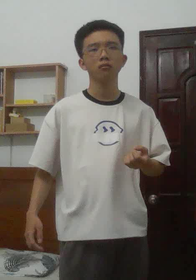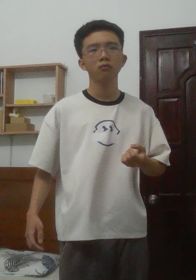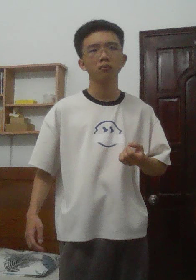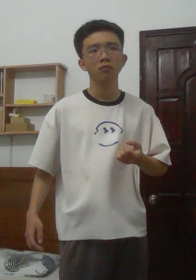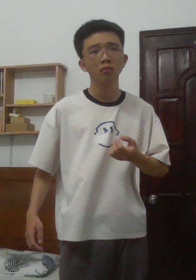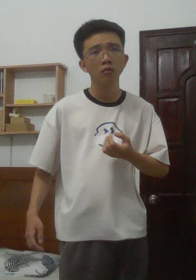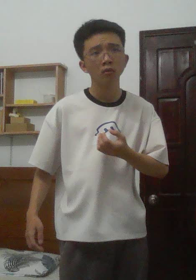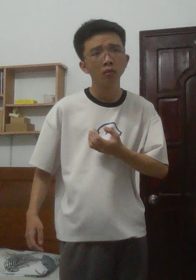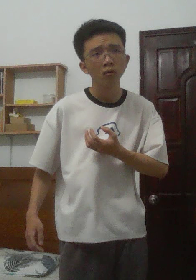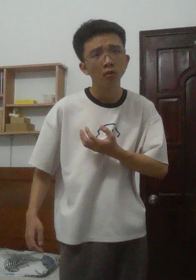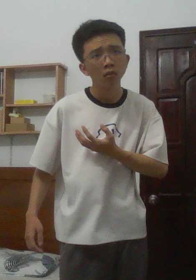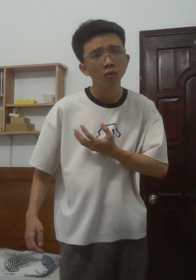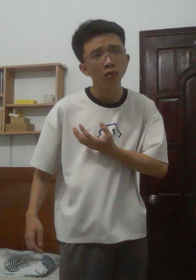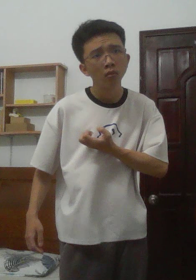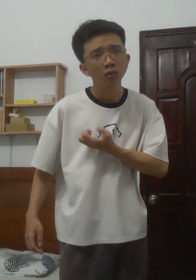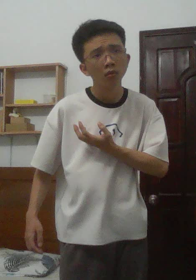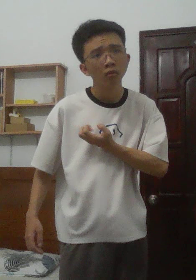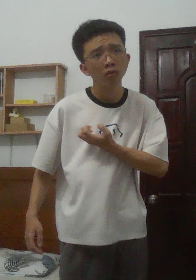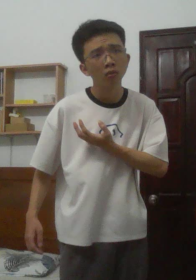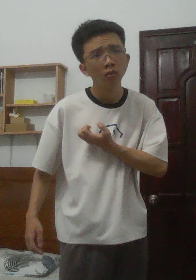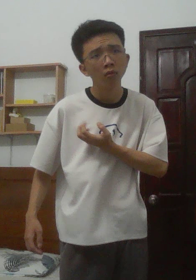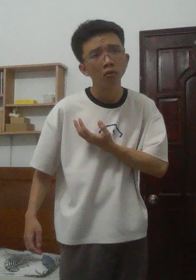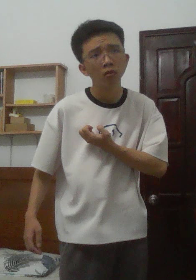lo so